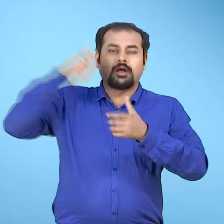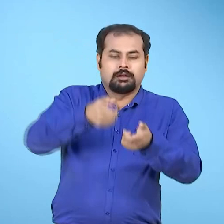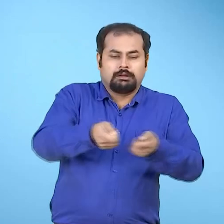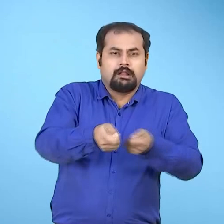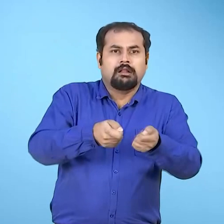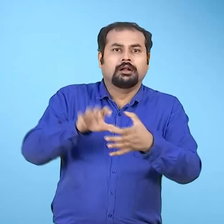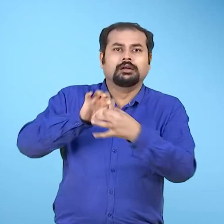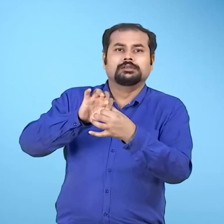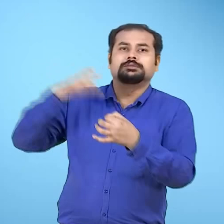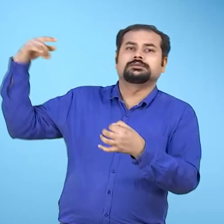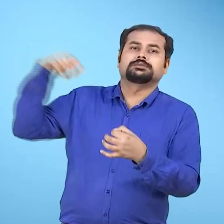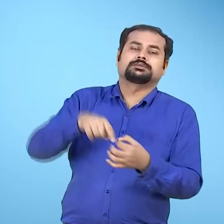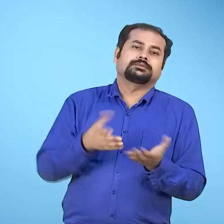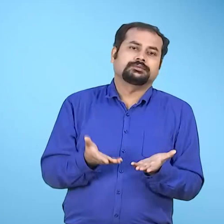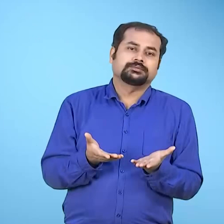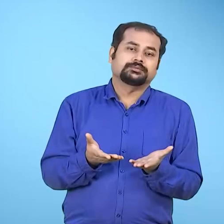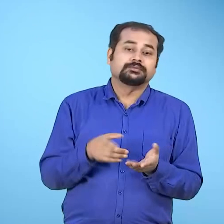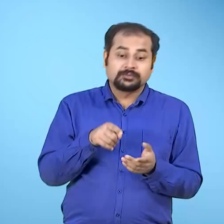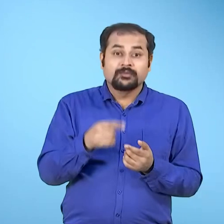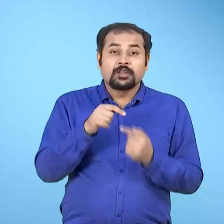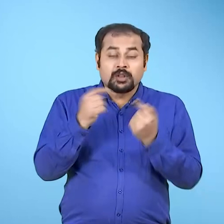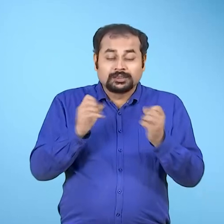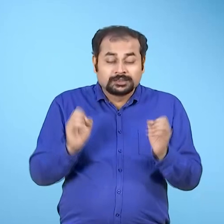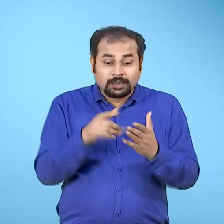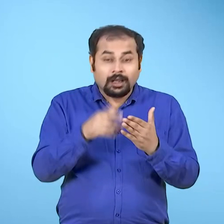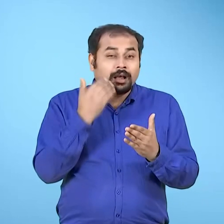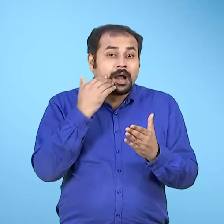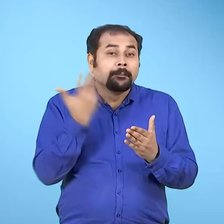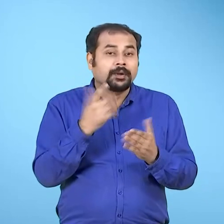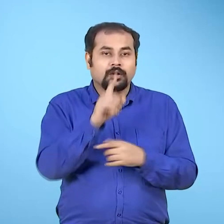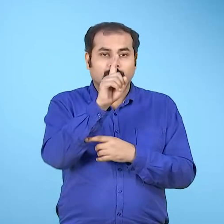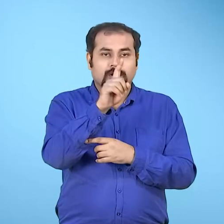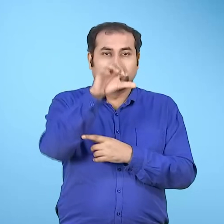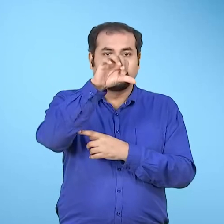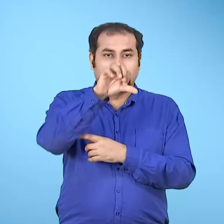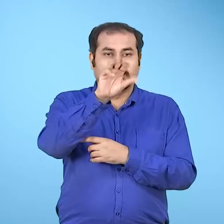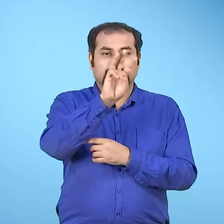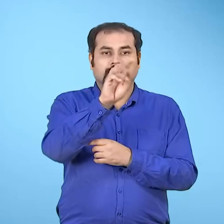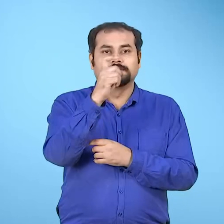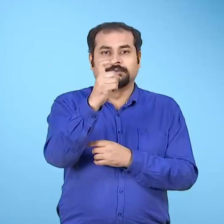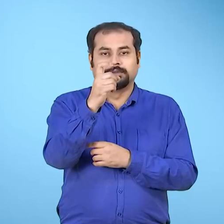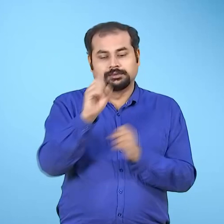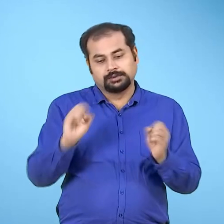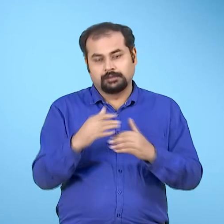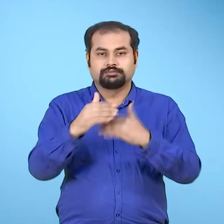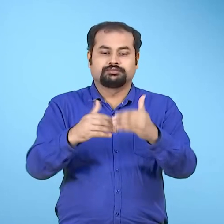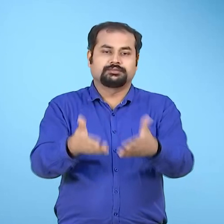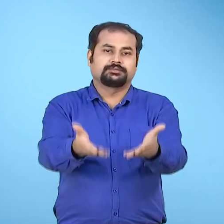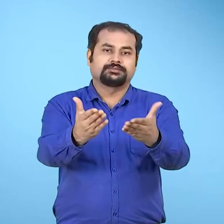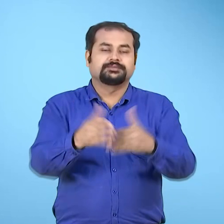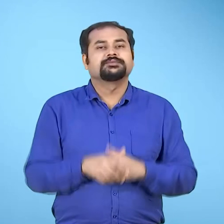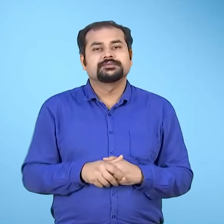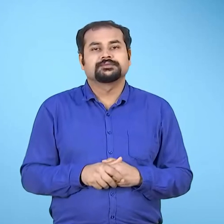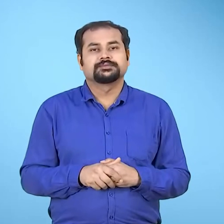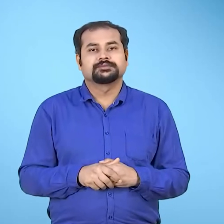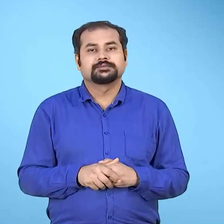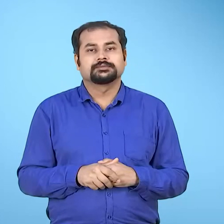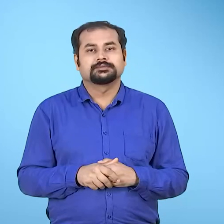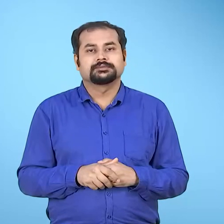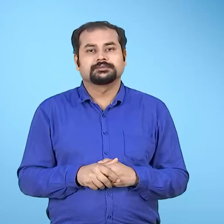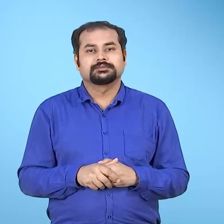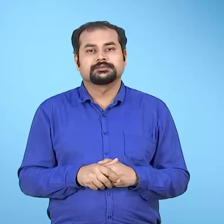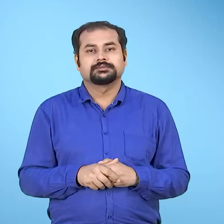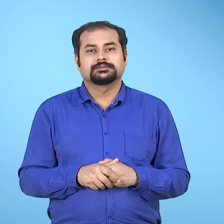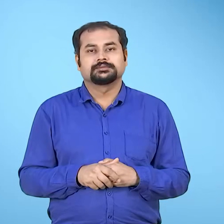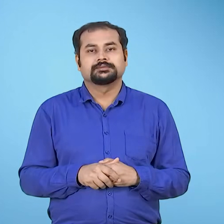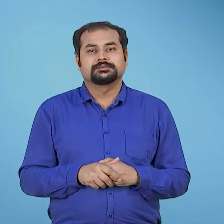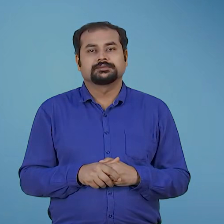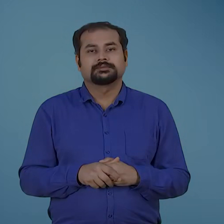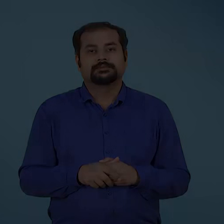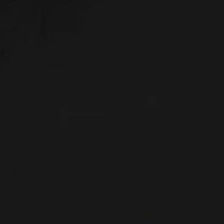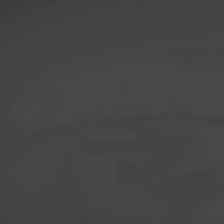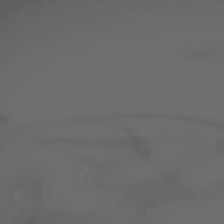provincial legislatures in 1937.